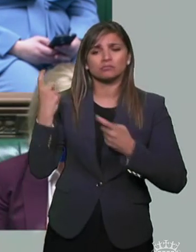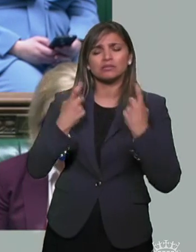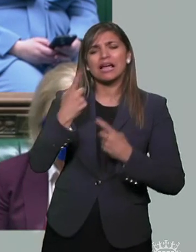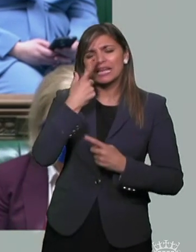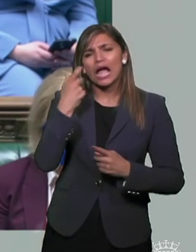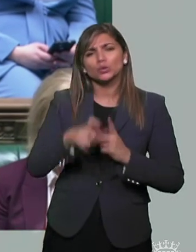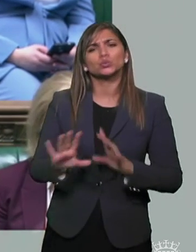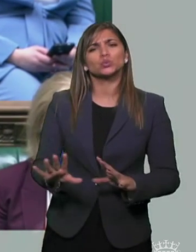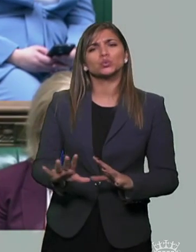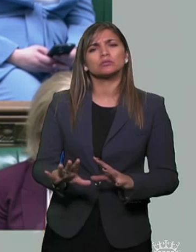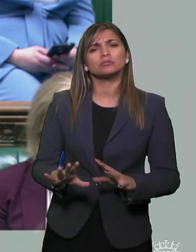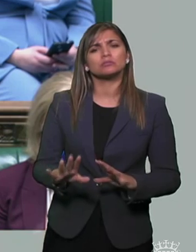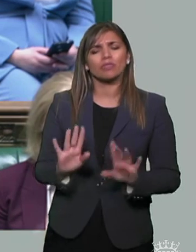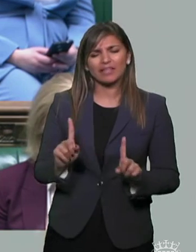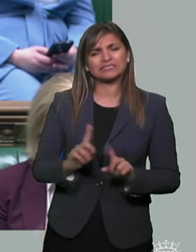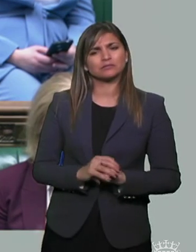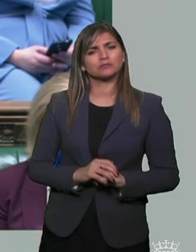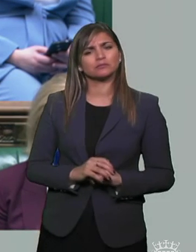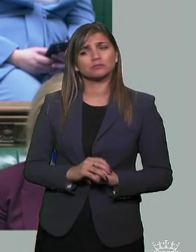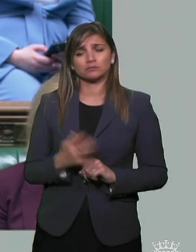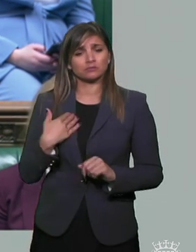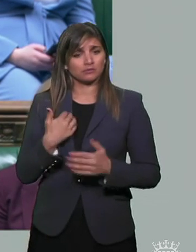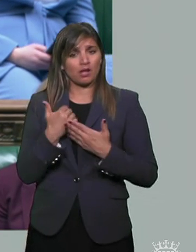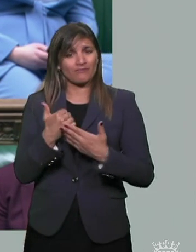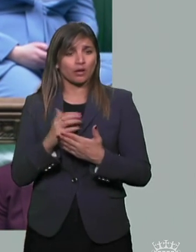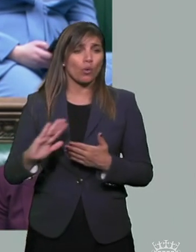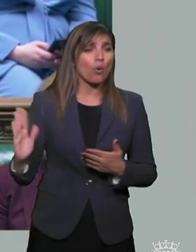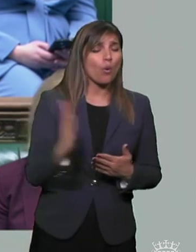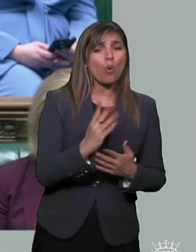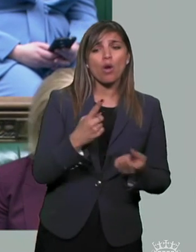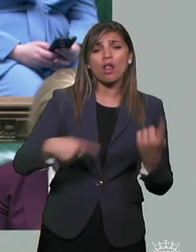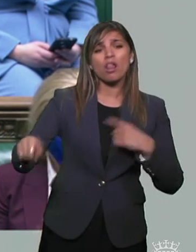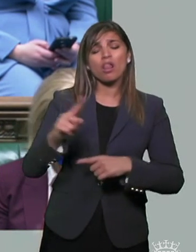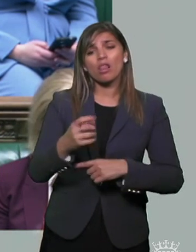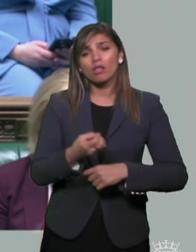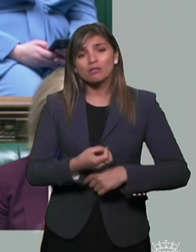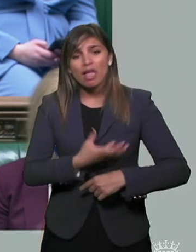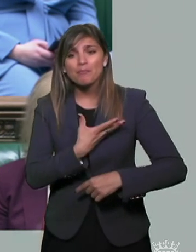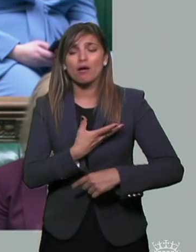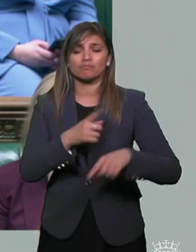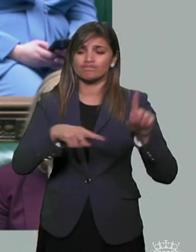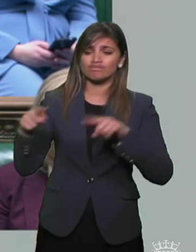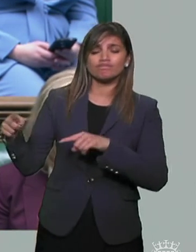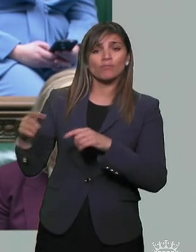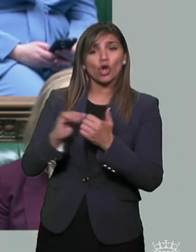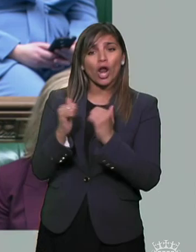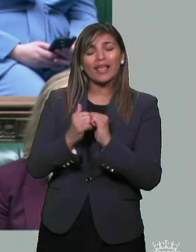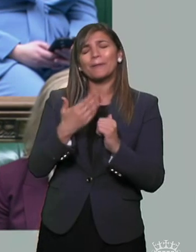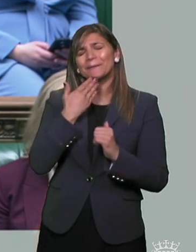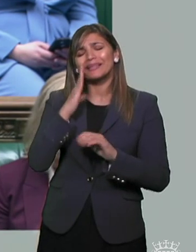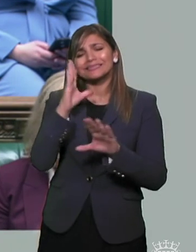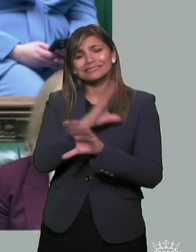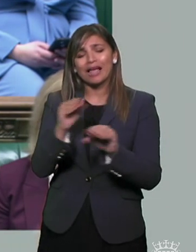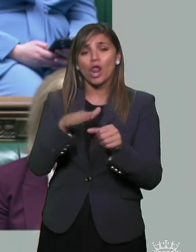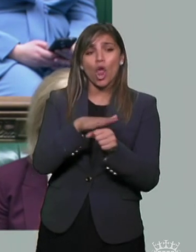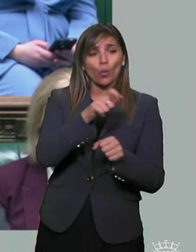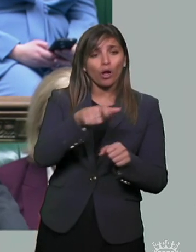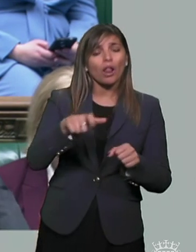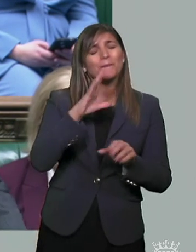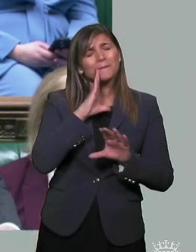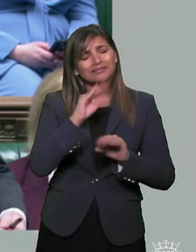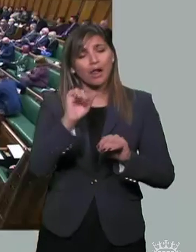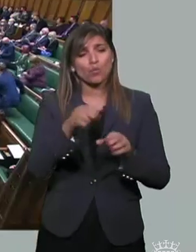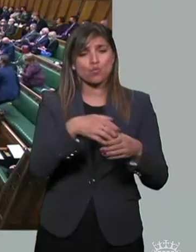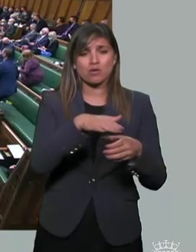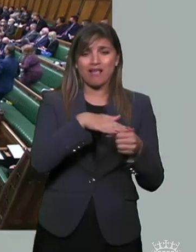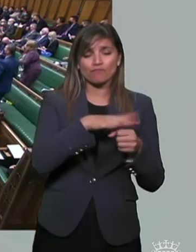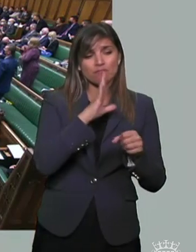Rather than talking down our approach, I advise all Labour Members and all colleagues in this House to tell our constituents to get boosted now.